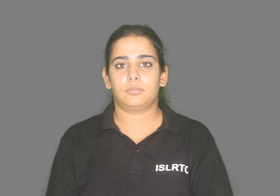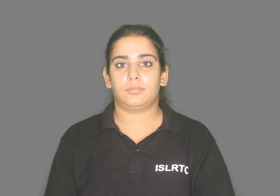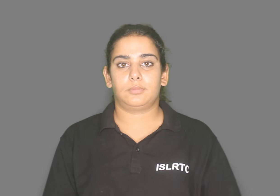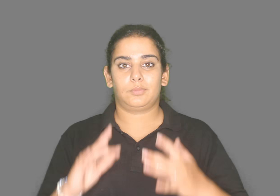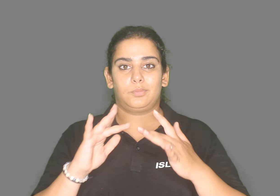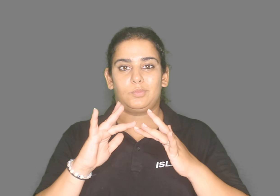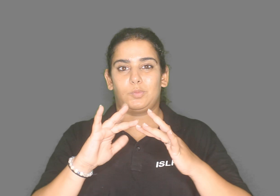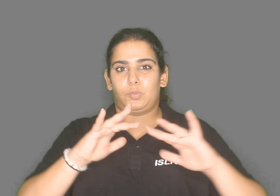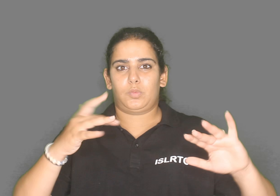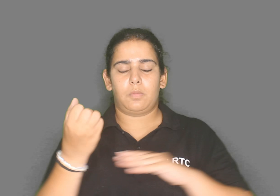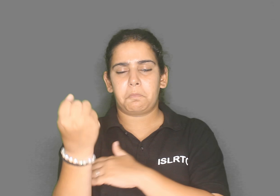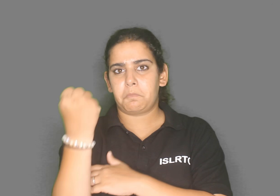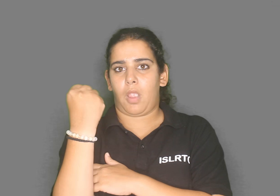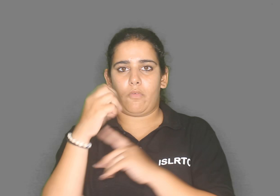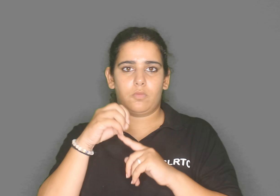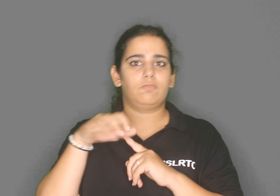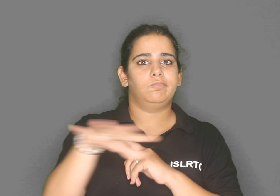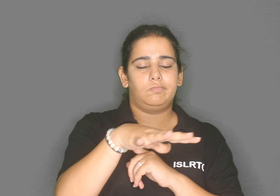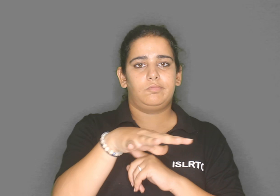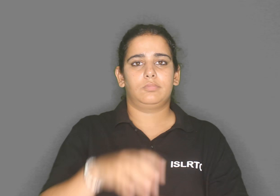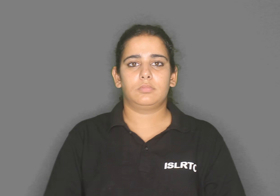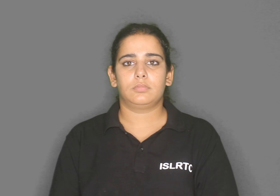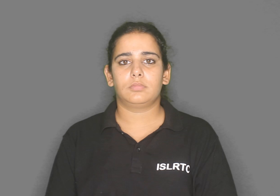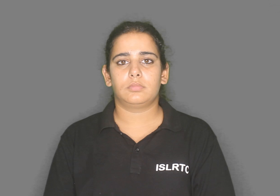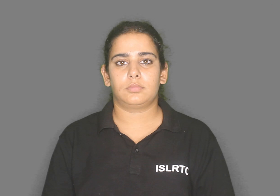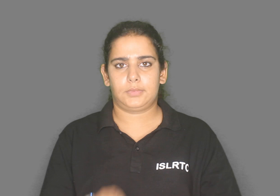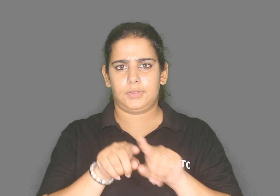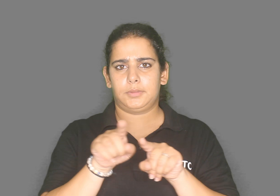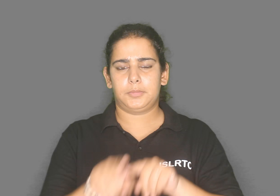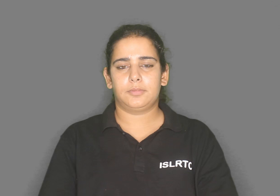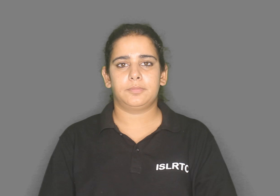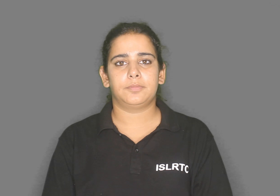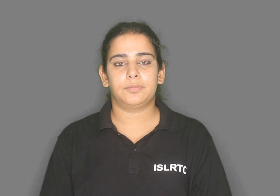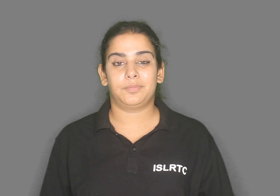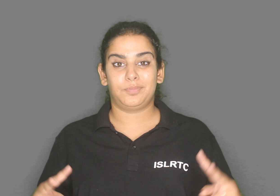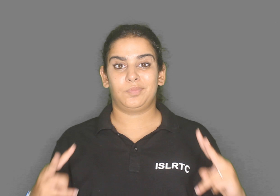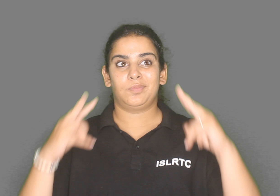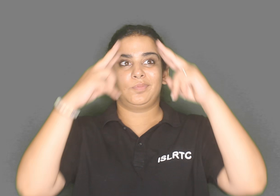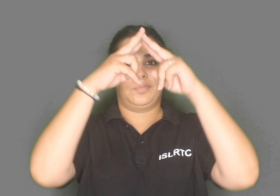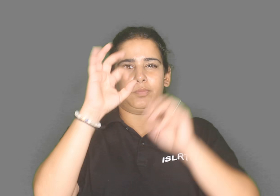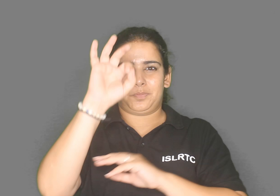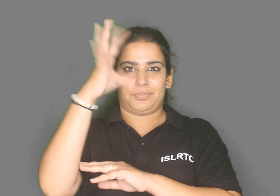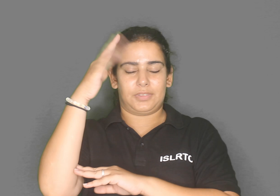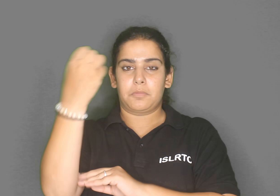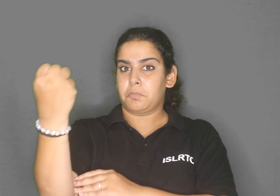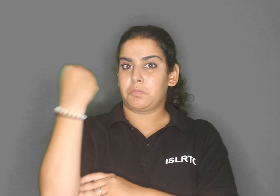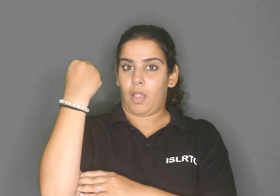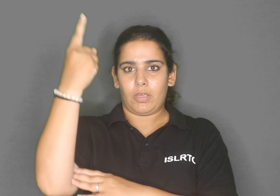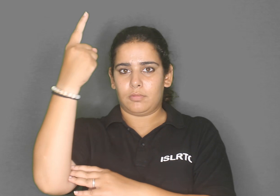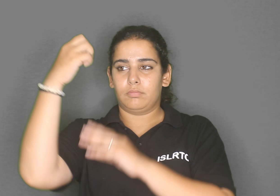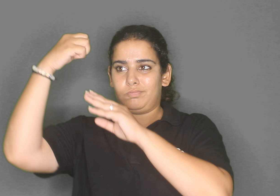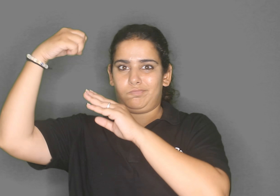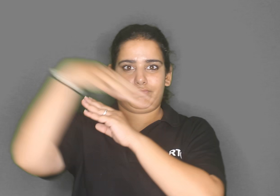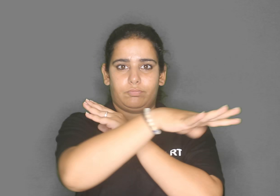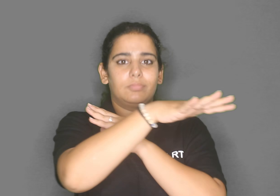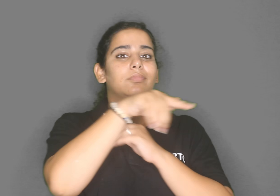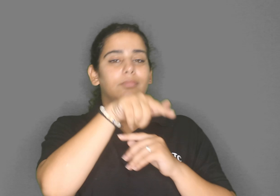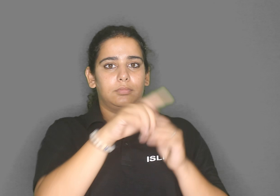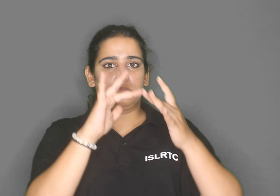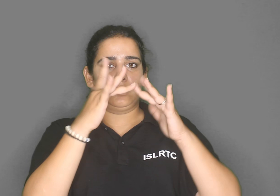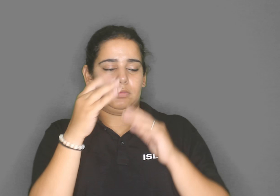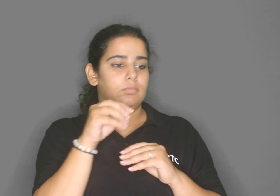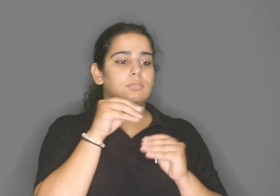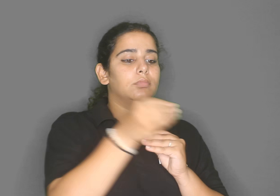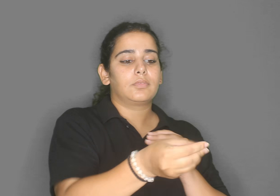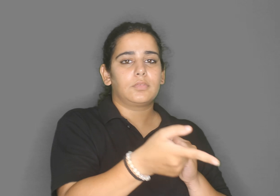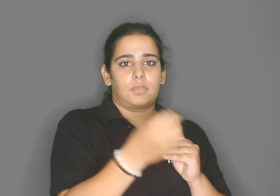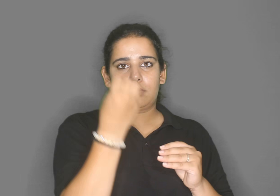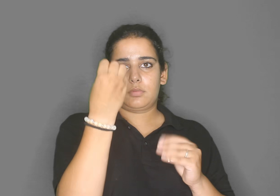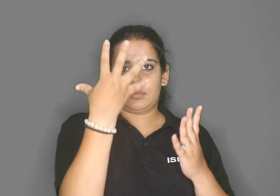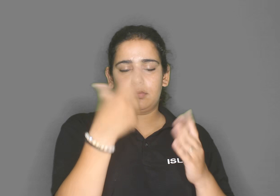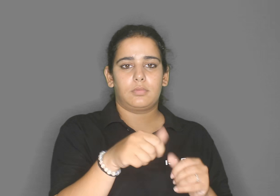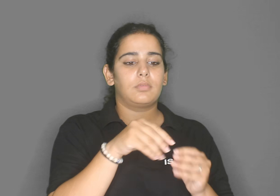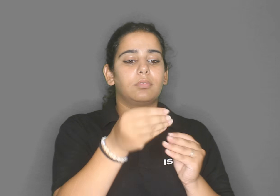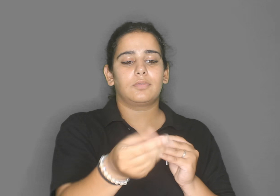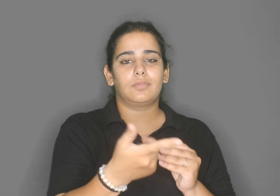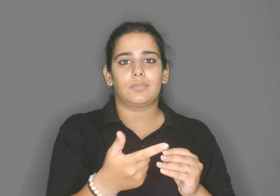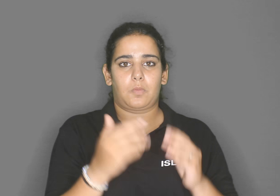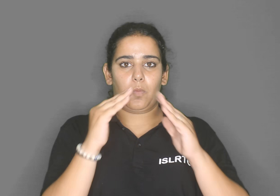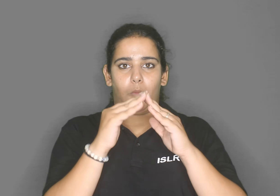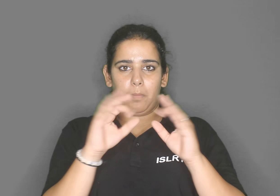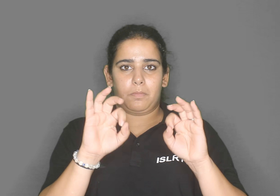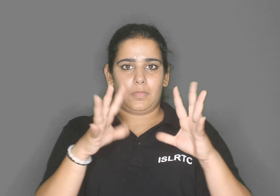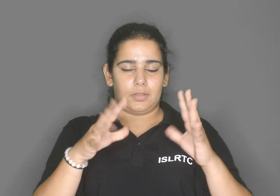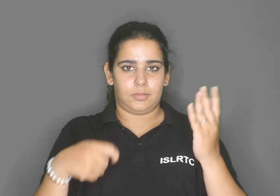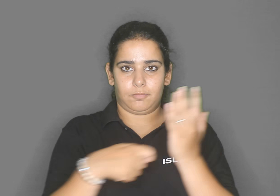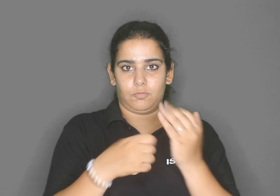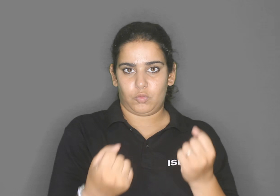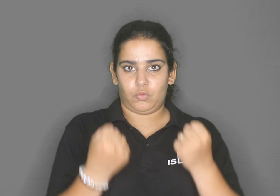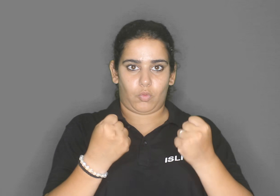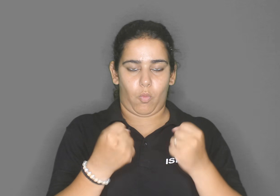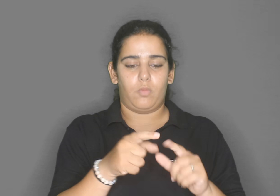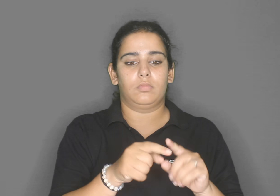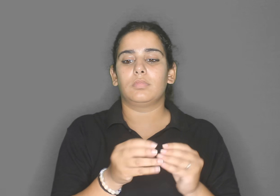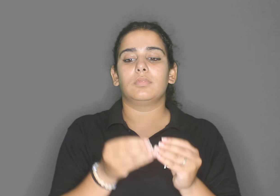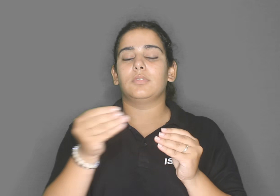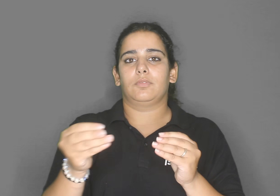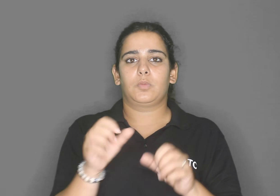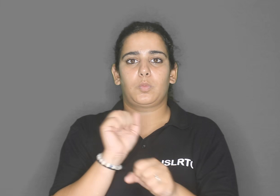Communication infrastructure The set of tools, techniques and principles that provide the foundation for the effective transfer of information between people